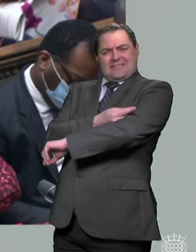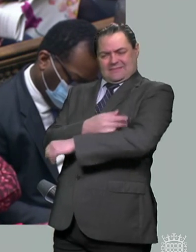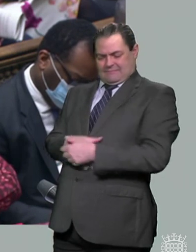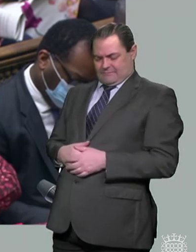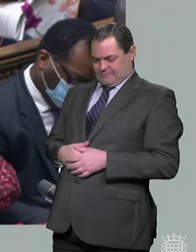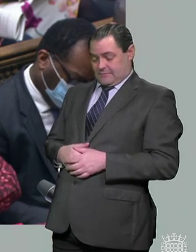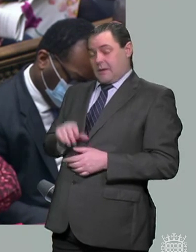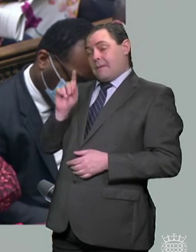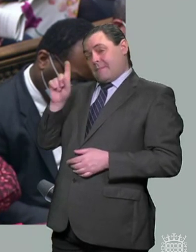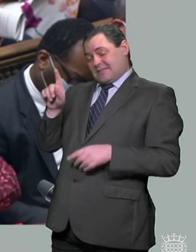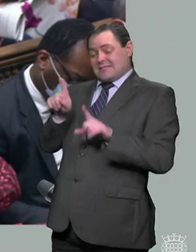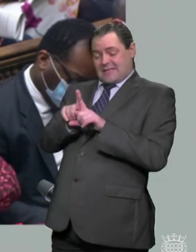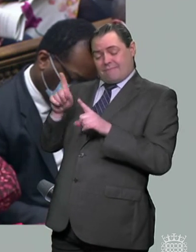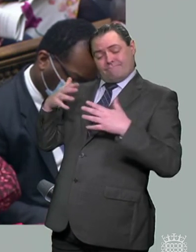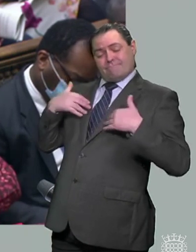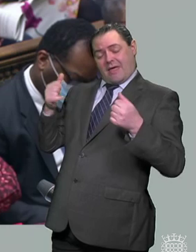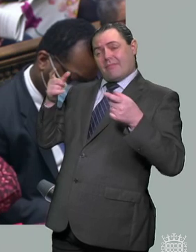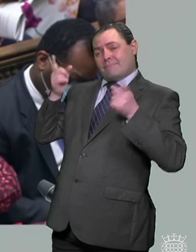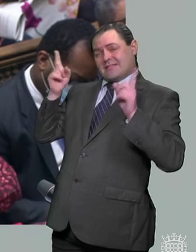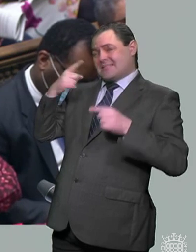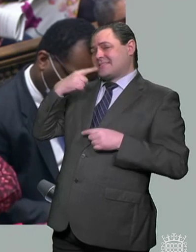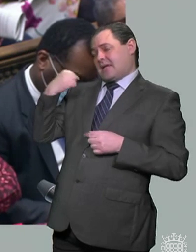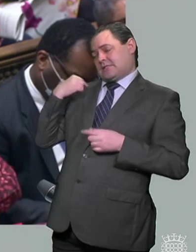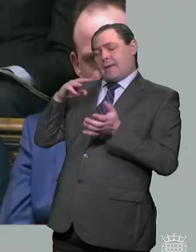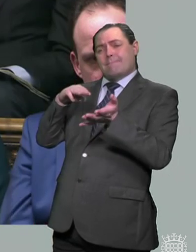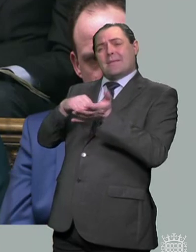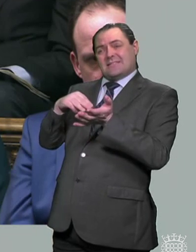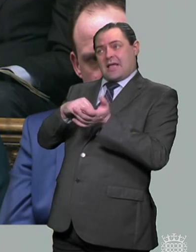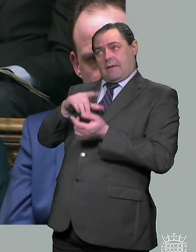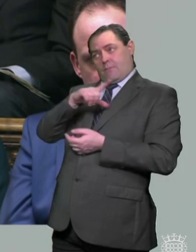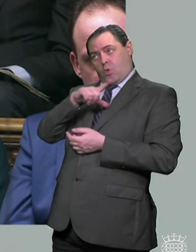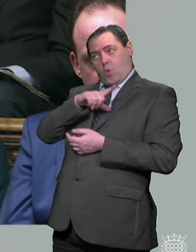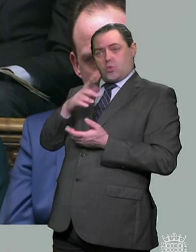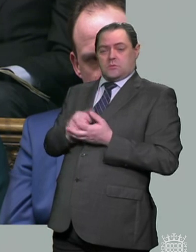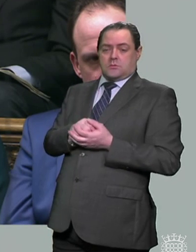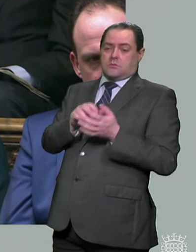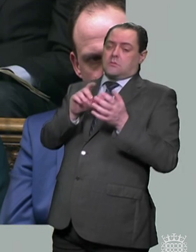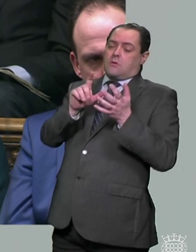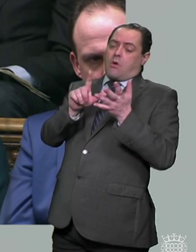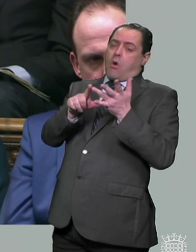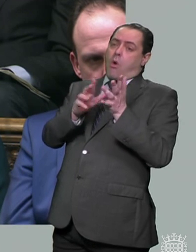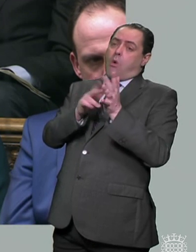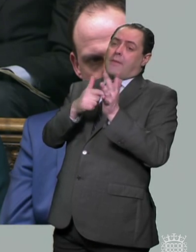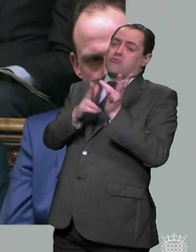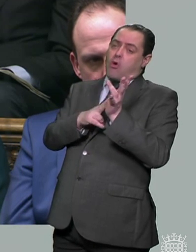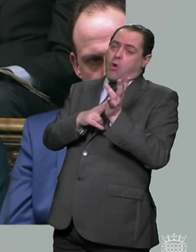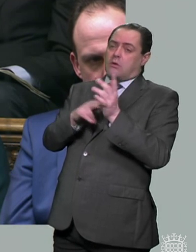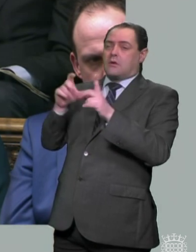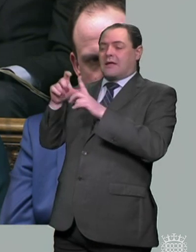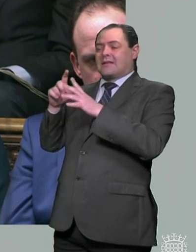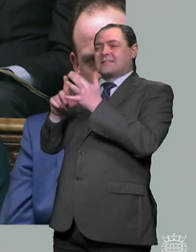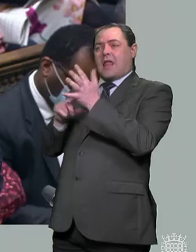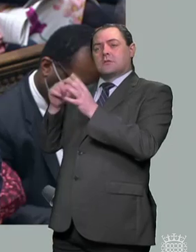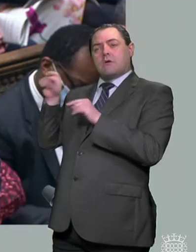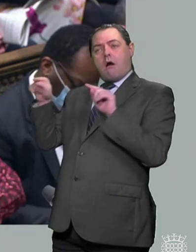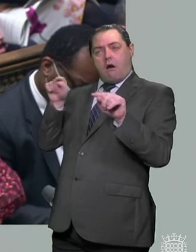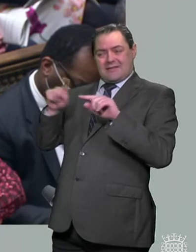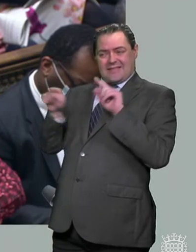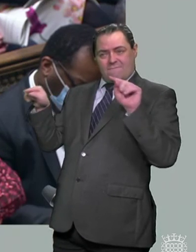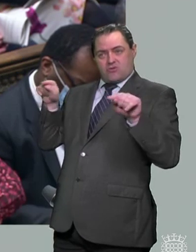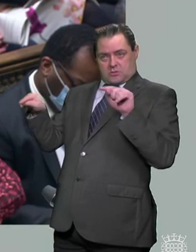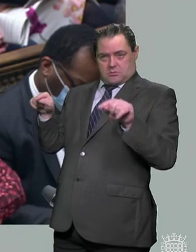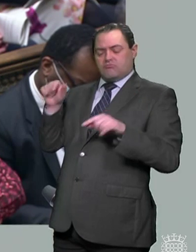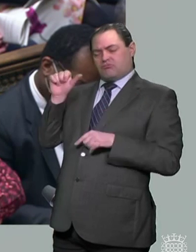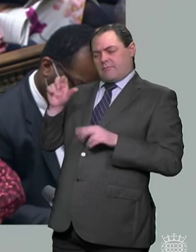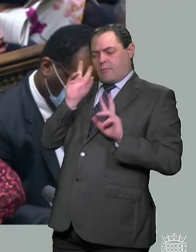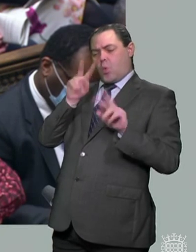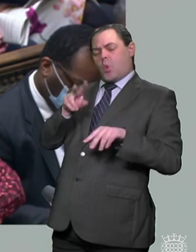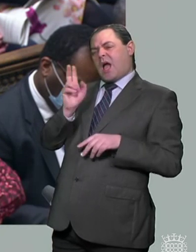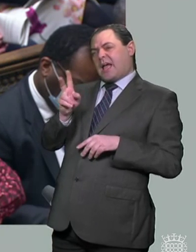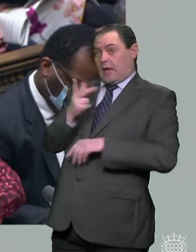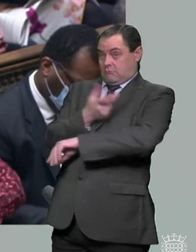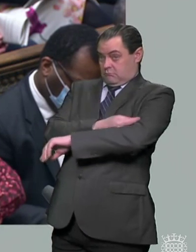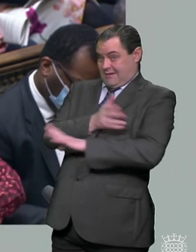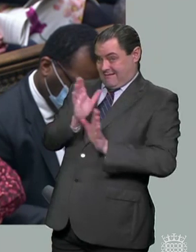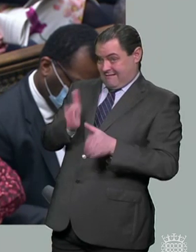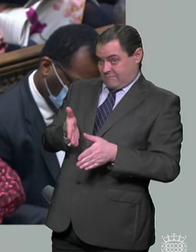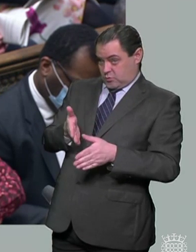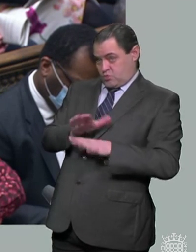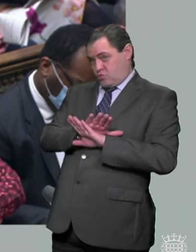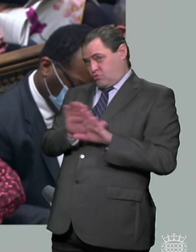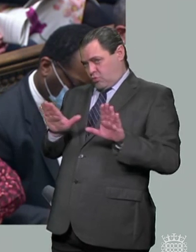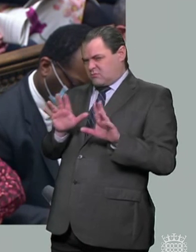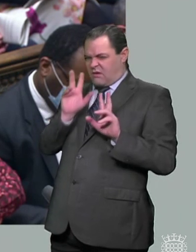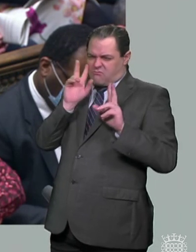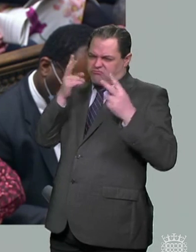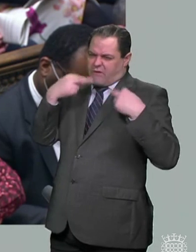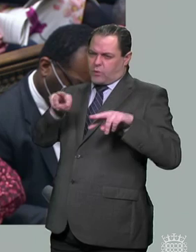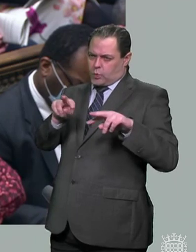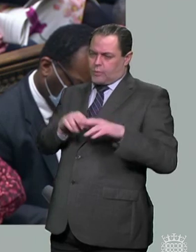However, as my right honourable Friend the Health Secretary told the House on Monday, given the difference between omicron and delta, it is right—my right honourable Friend the Member for Tatton is right—that we revisit the balance of risks and opportunities.